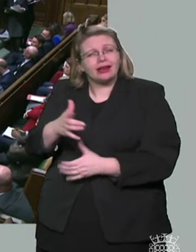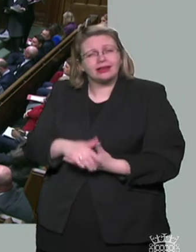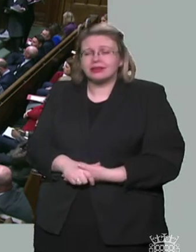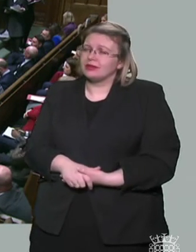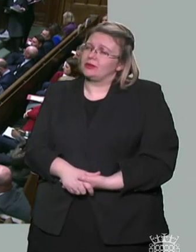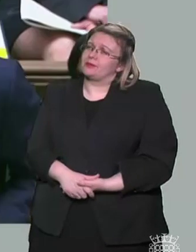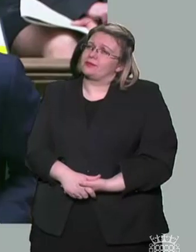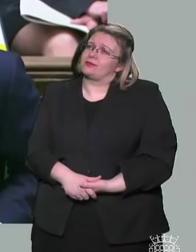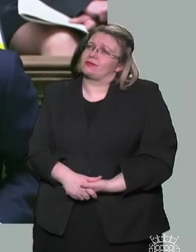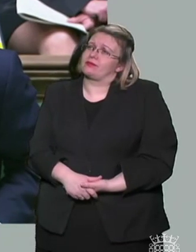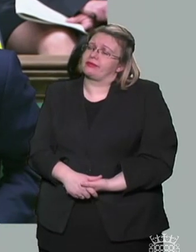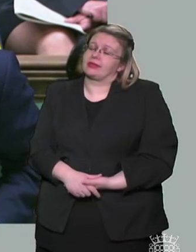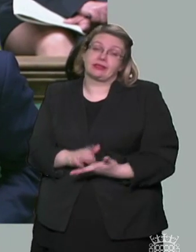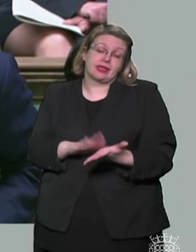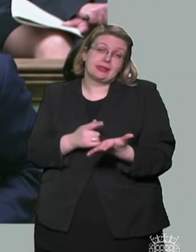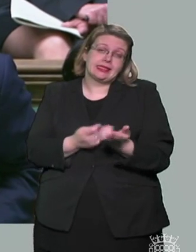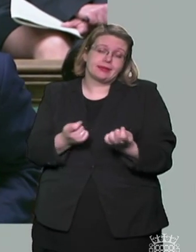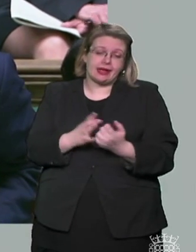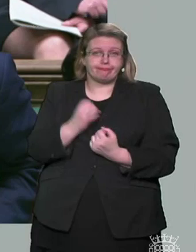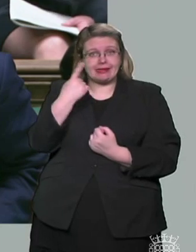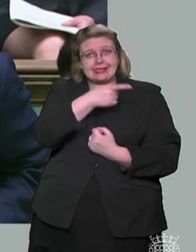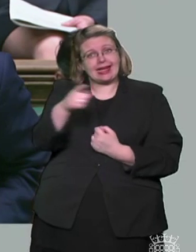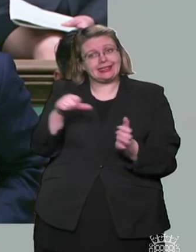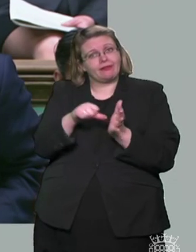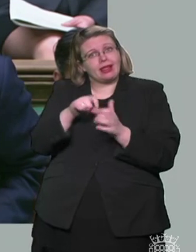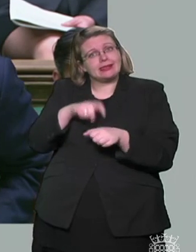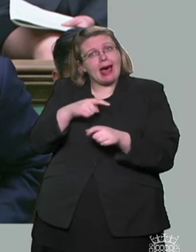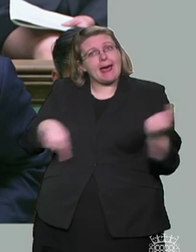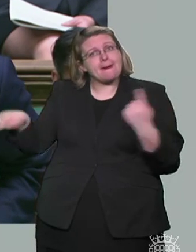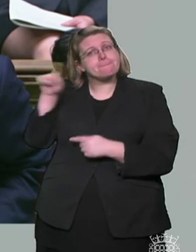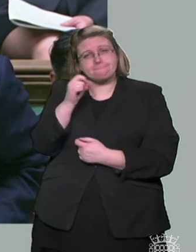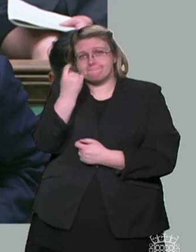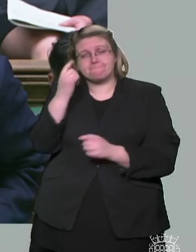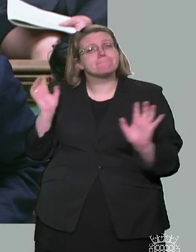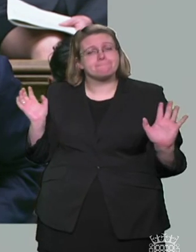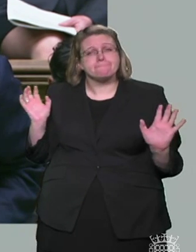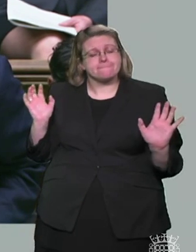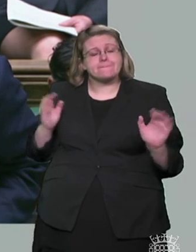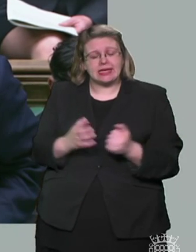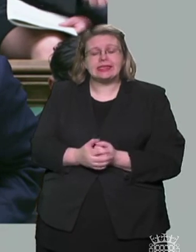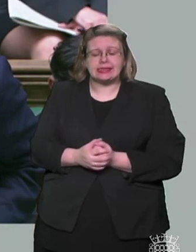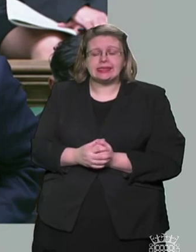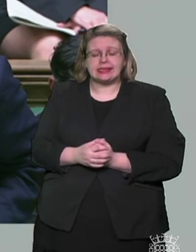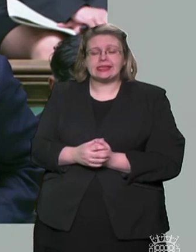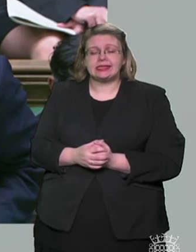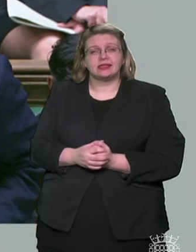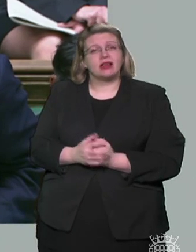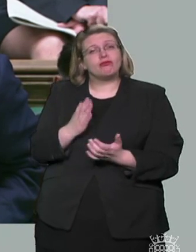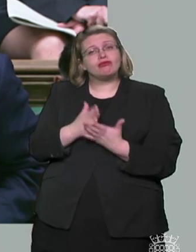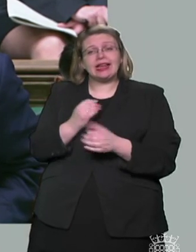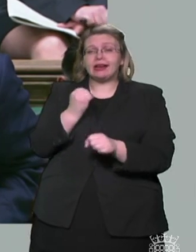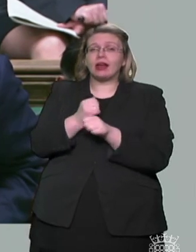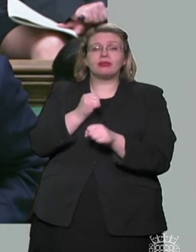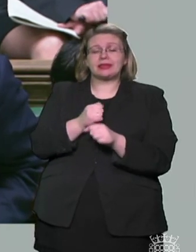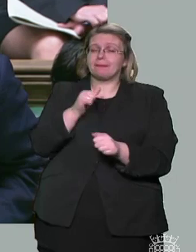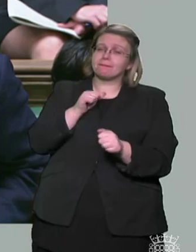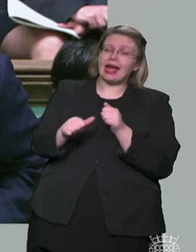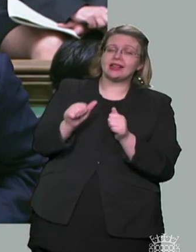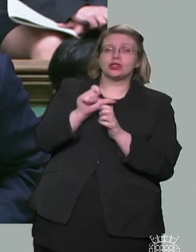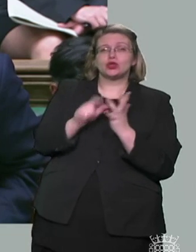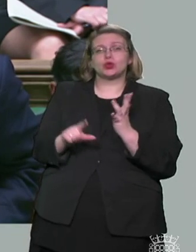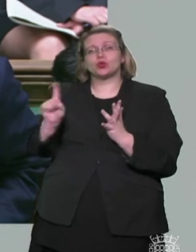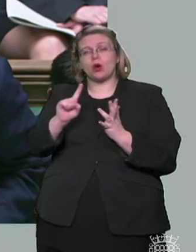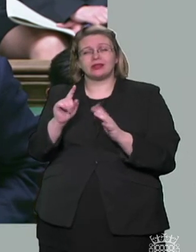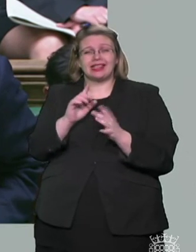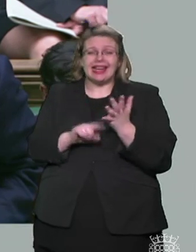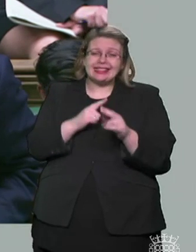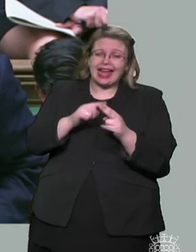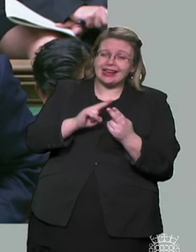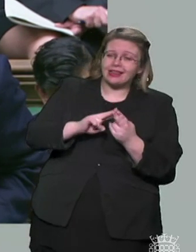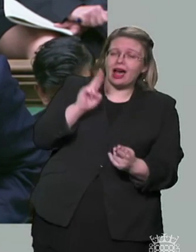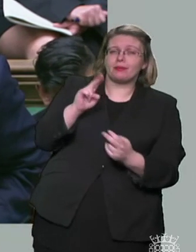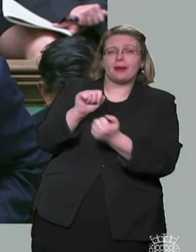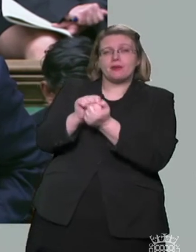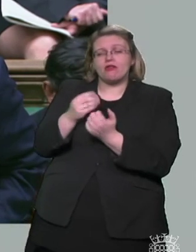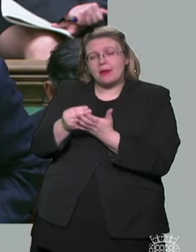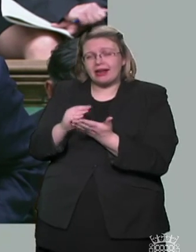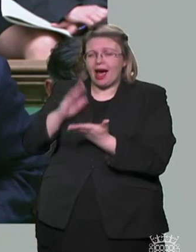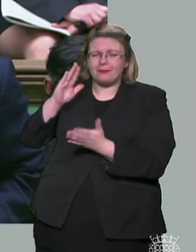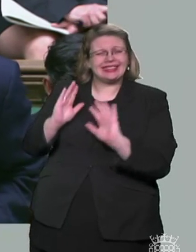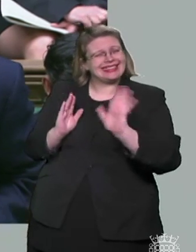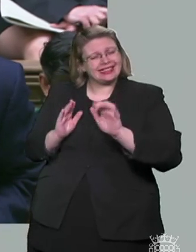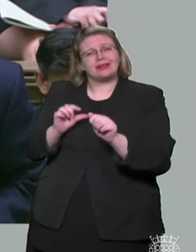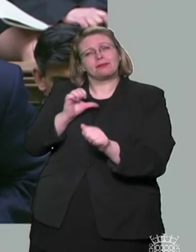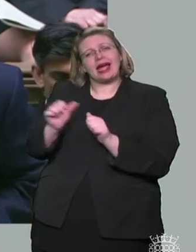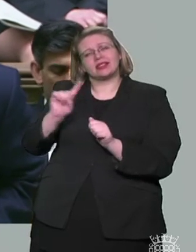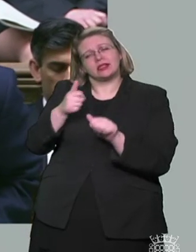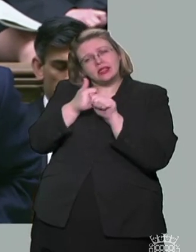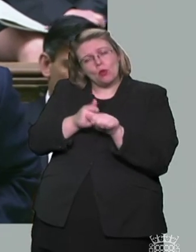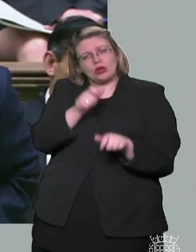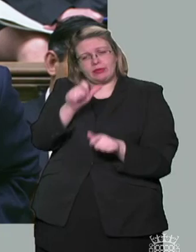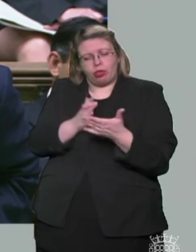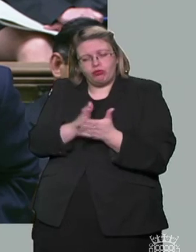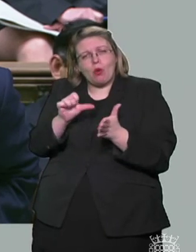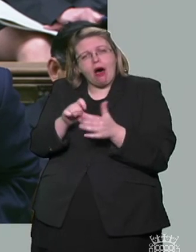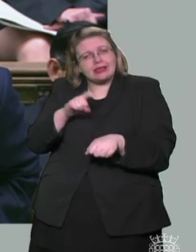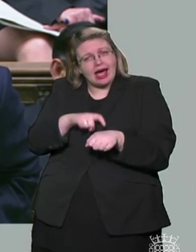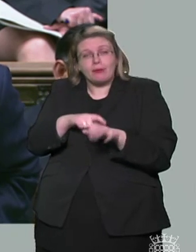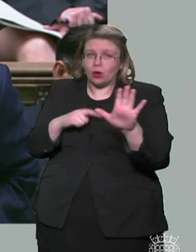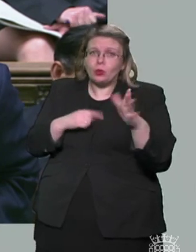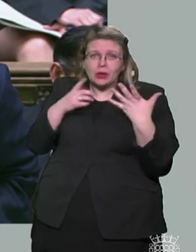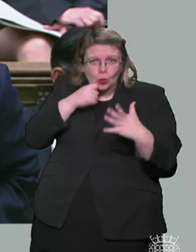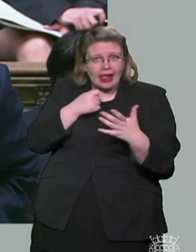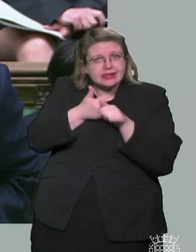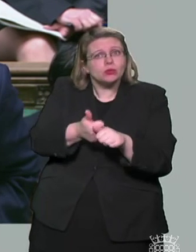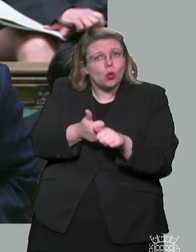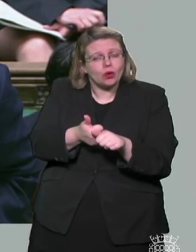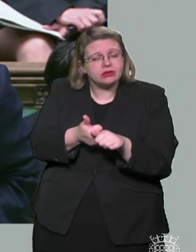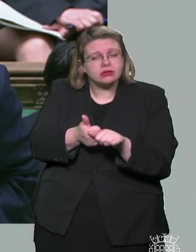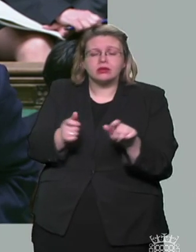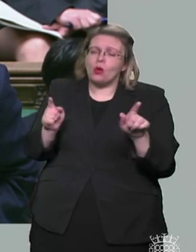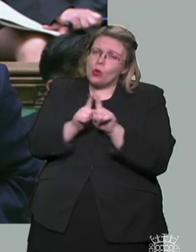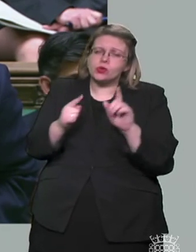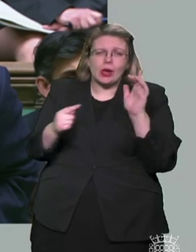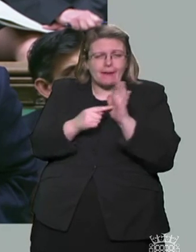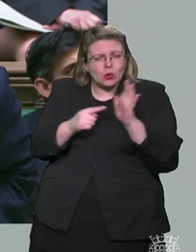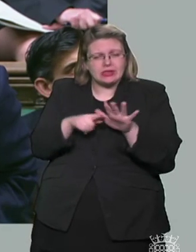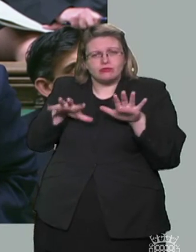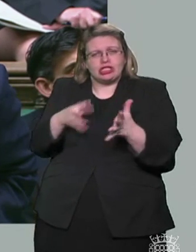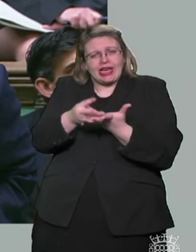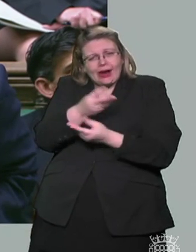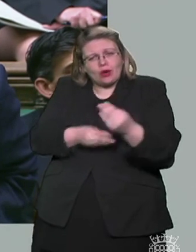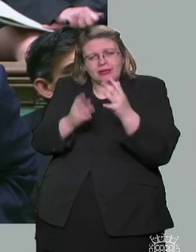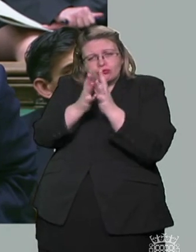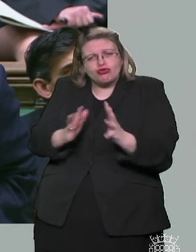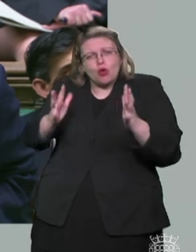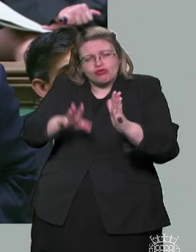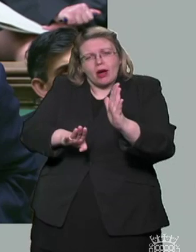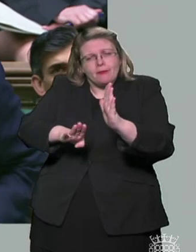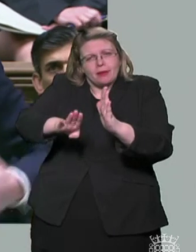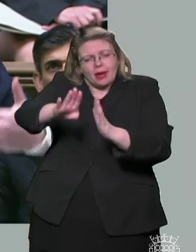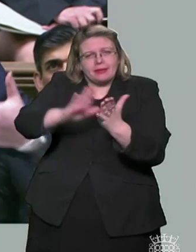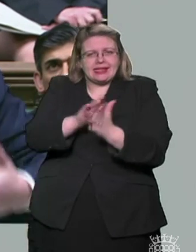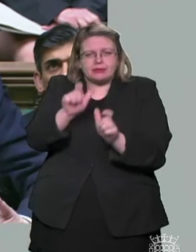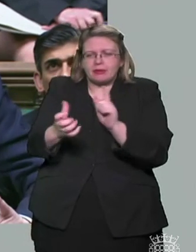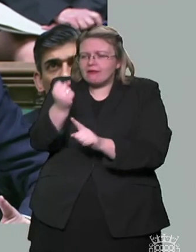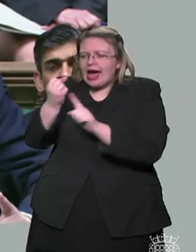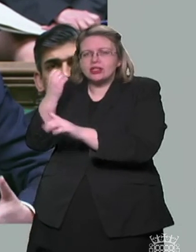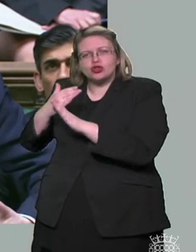I understand the pressure that people are under, but the best thing we can do, rather than endlessly taxing more and borrowing more, is make sure that we support people through this tough time, which we are doing, and ensure that we have a strong and growing economy in which we get people into work.